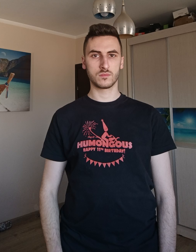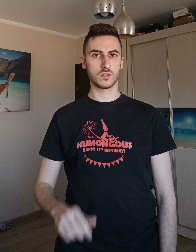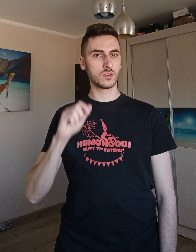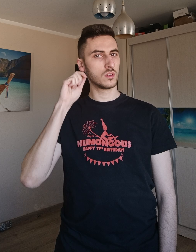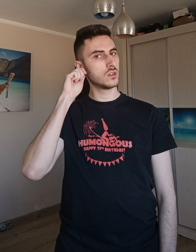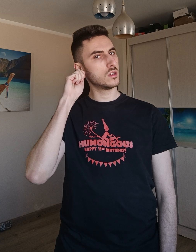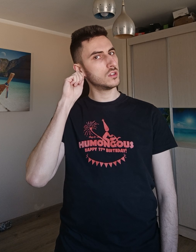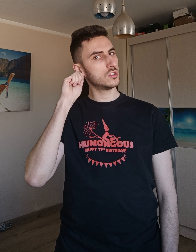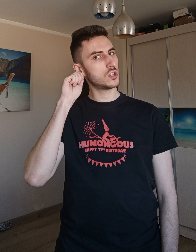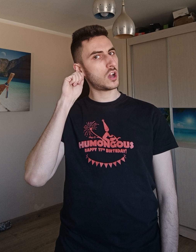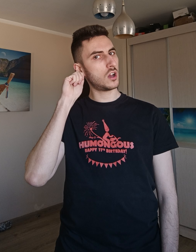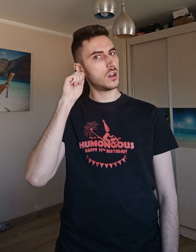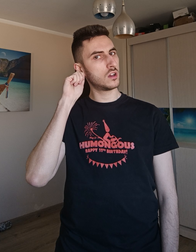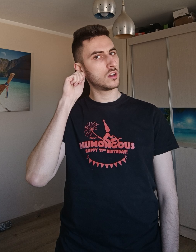אישה